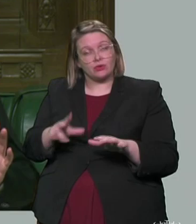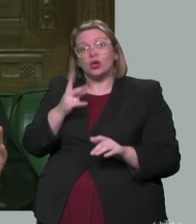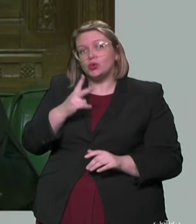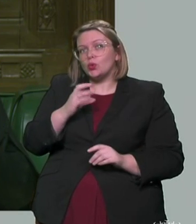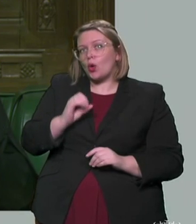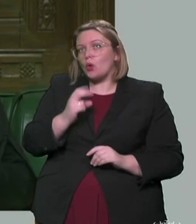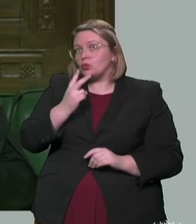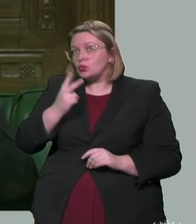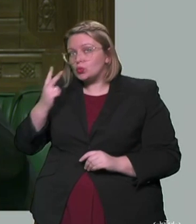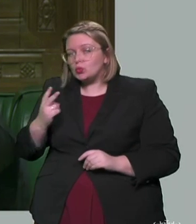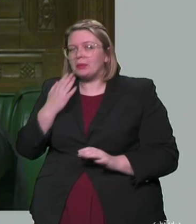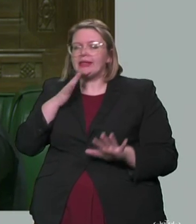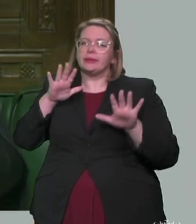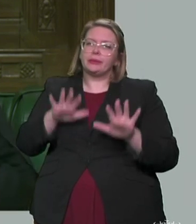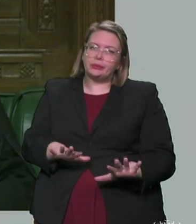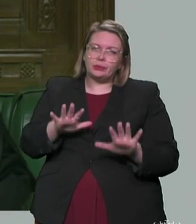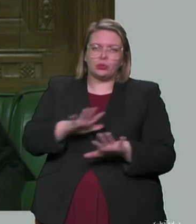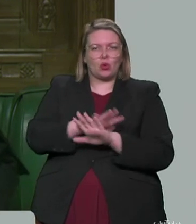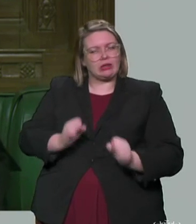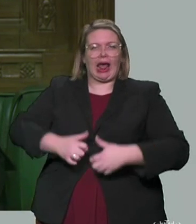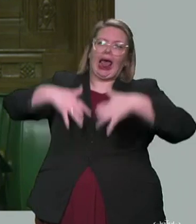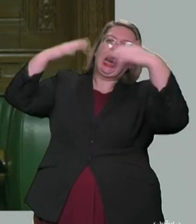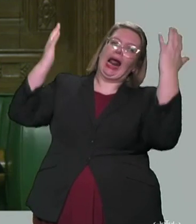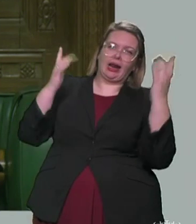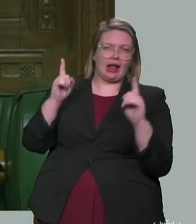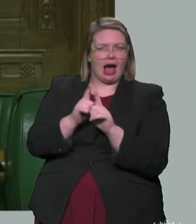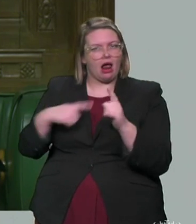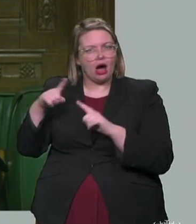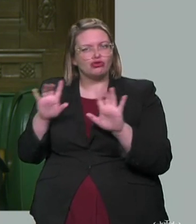Let us start off as we mean to go on, and not in the way we are behaving.